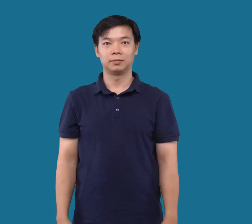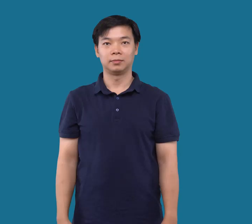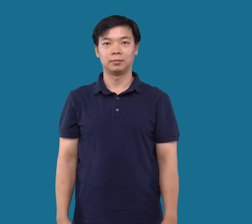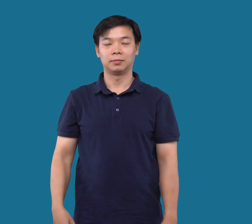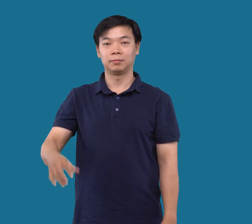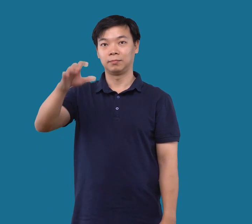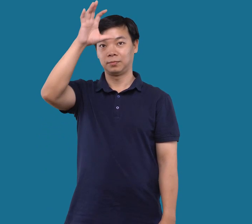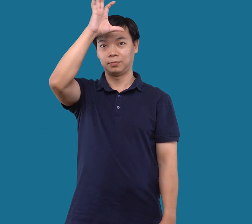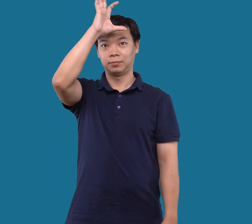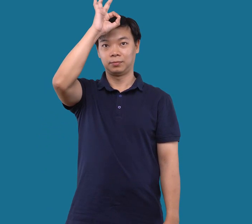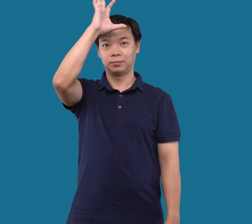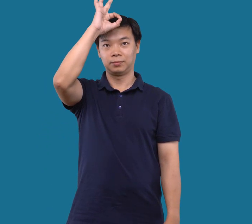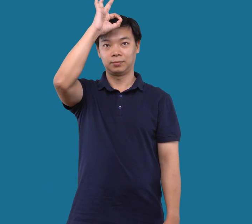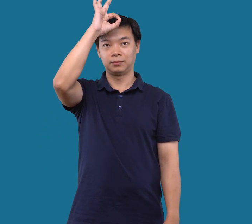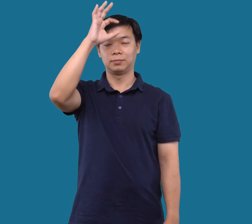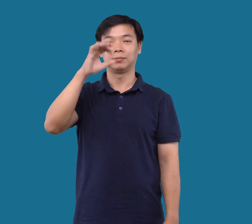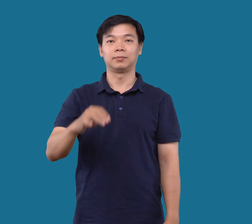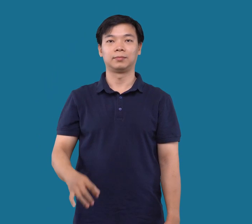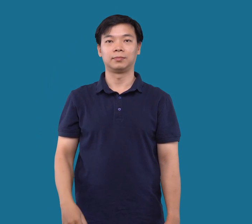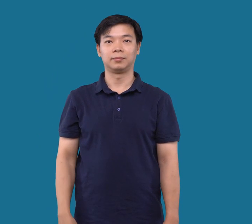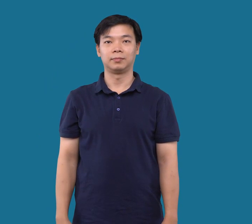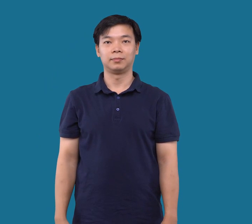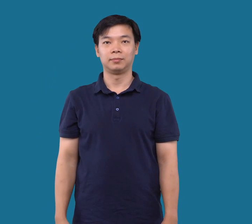công thức